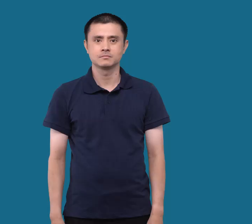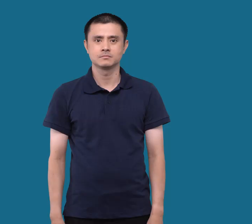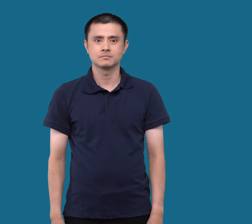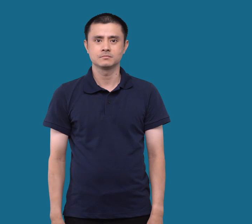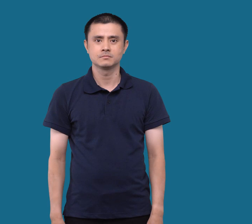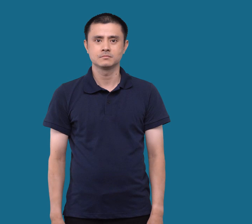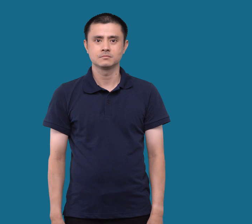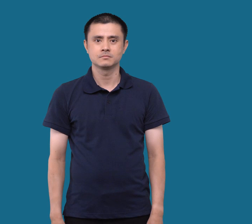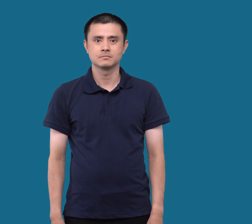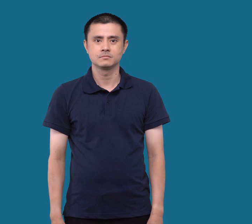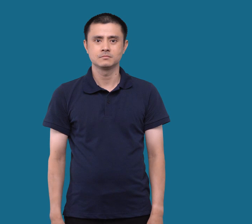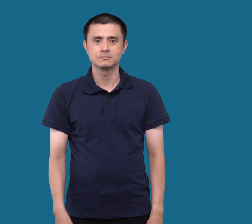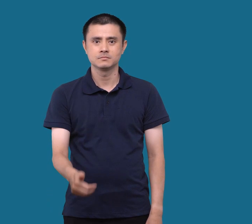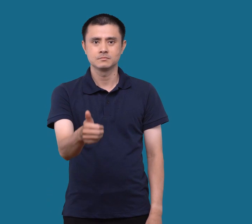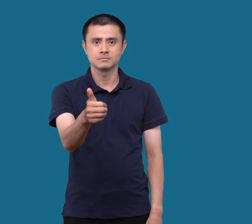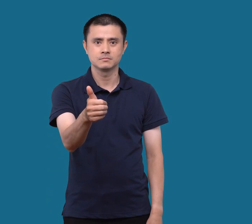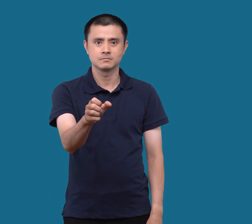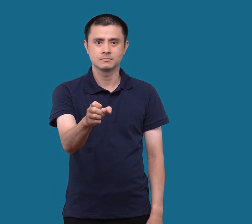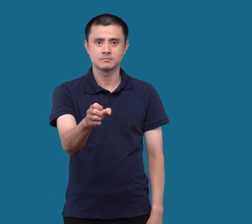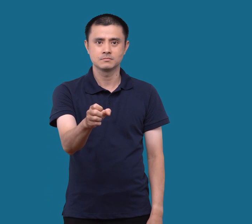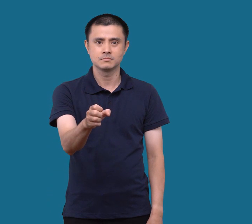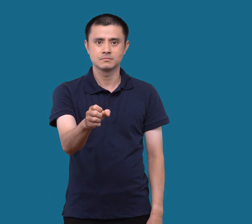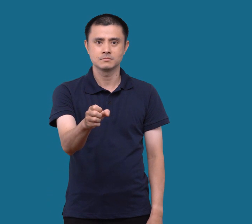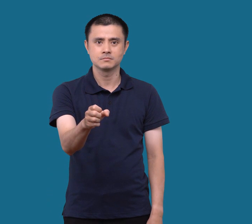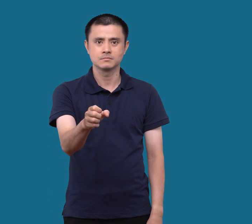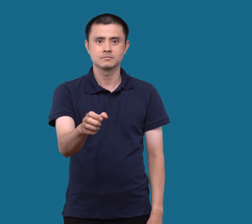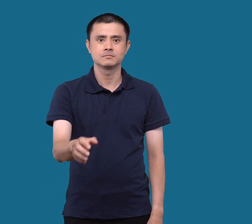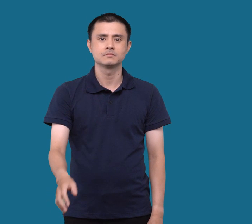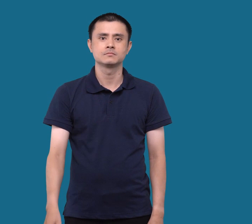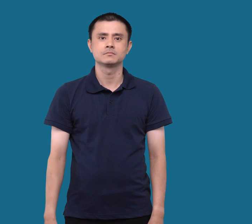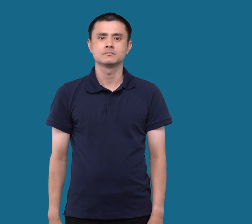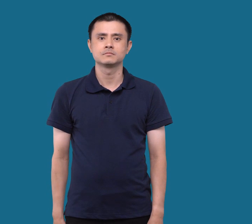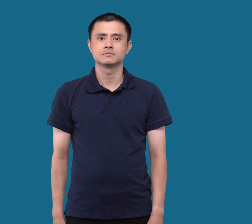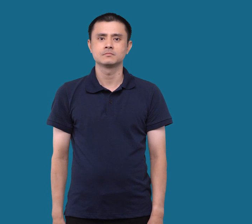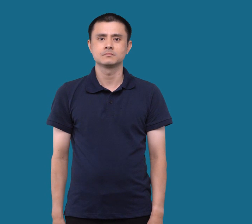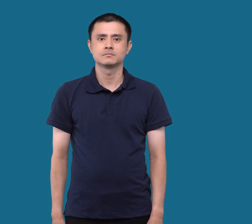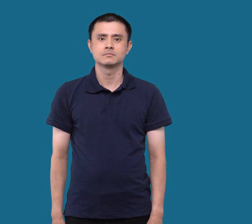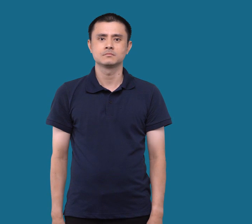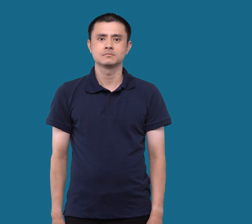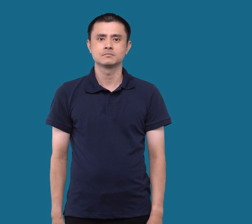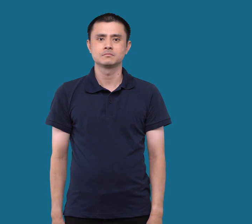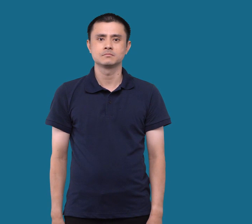bật lửa